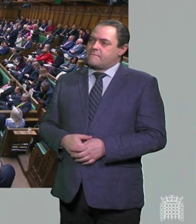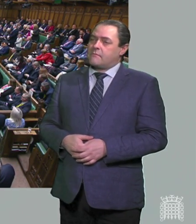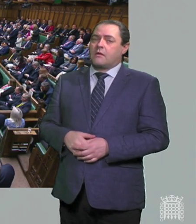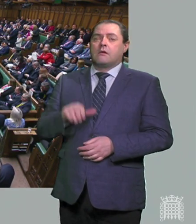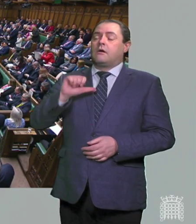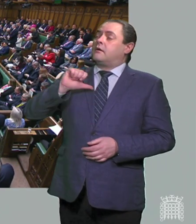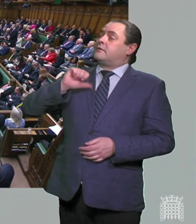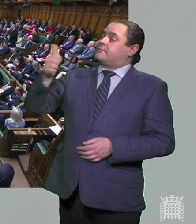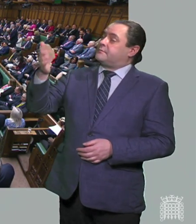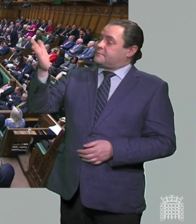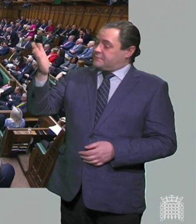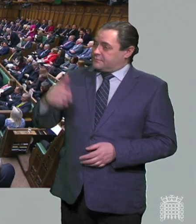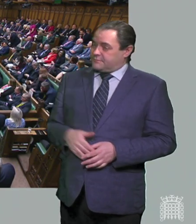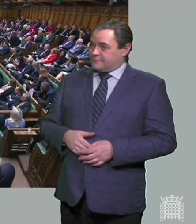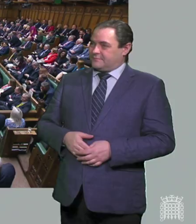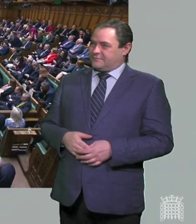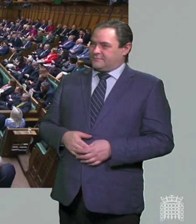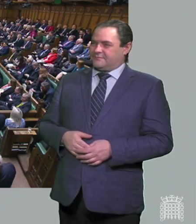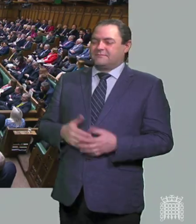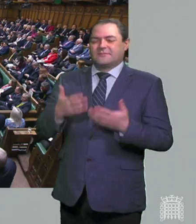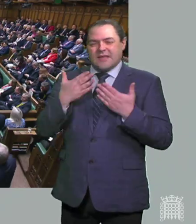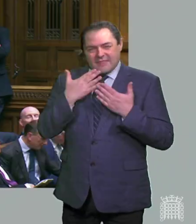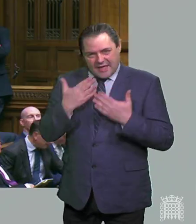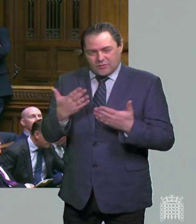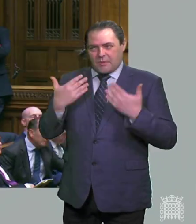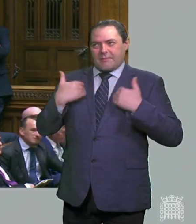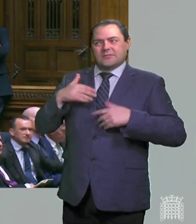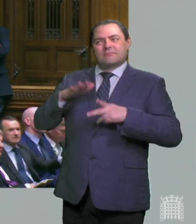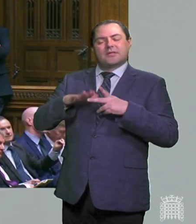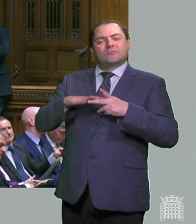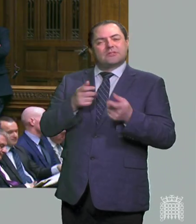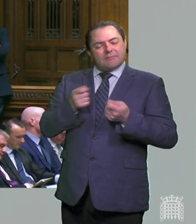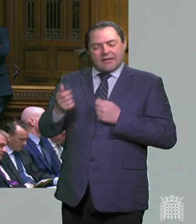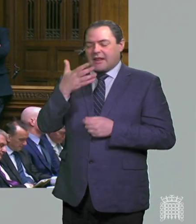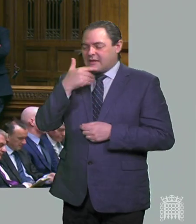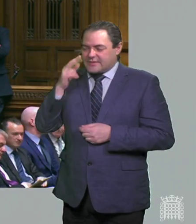It is wonderful to see you in your place, Madam Deputy Speaker.